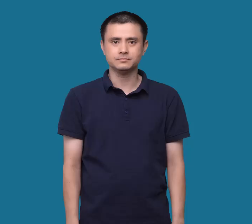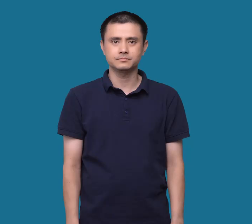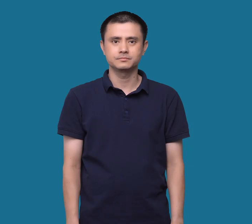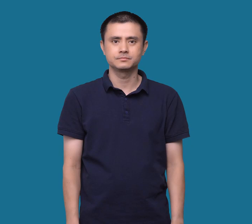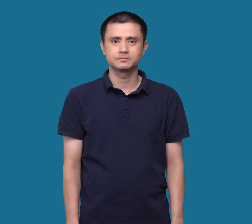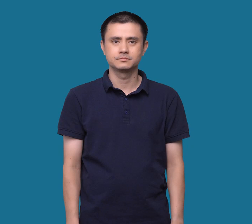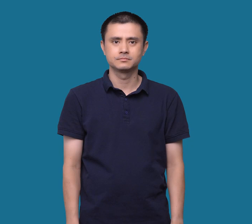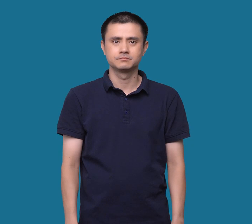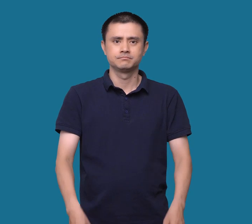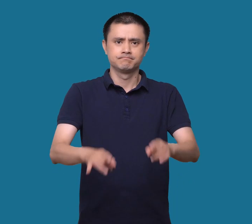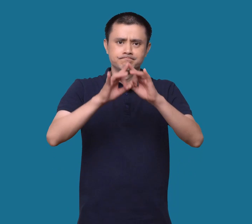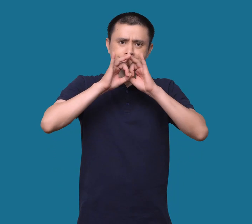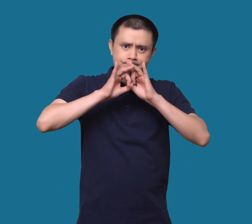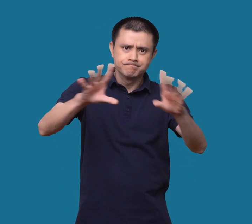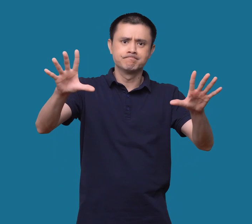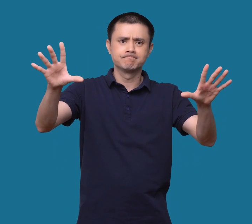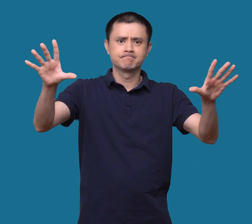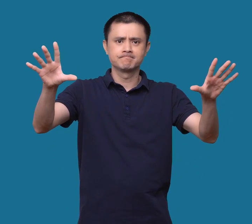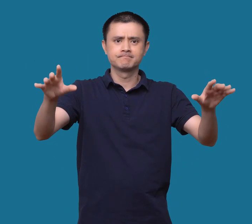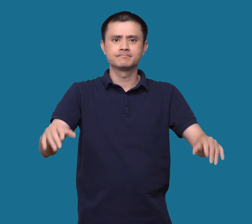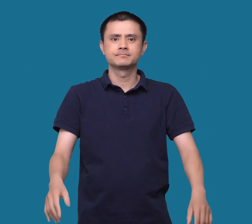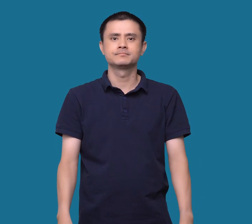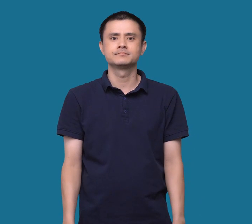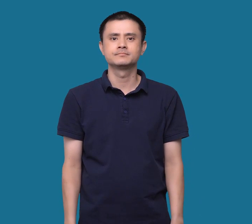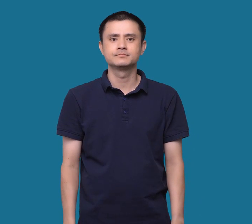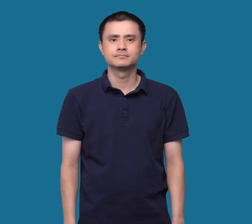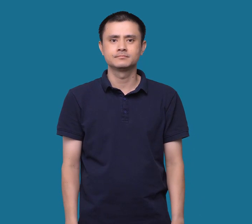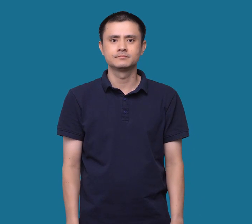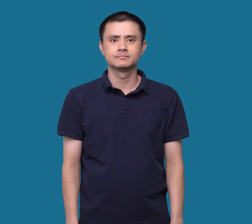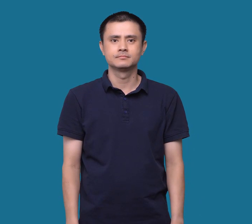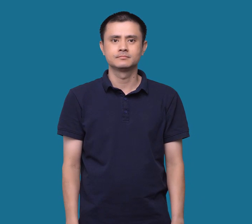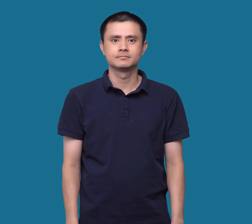tuyên ngôn